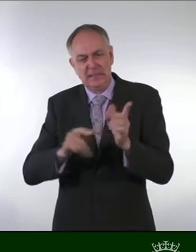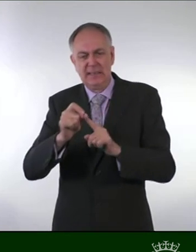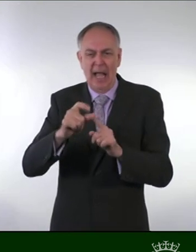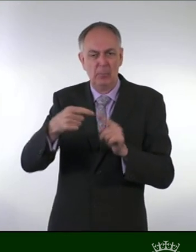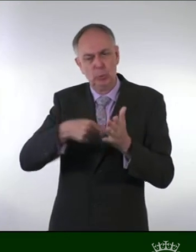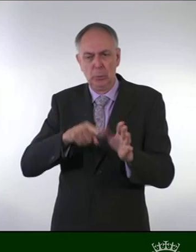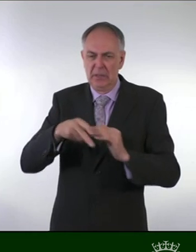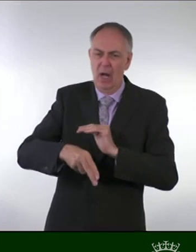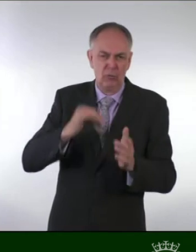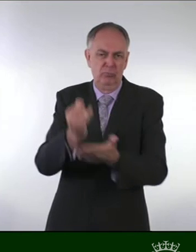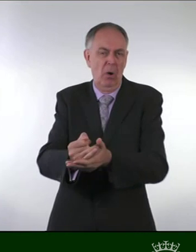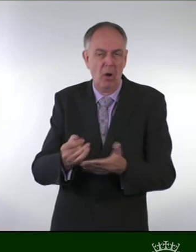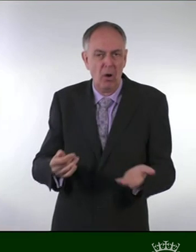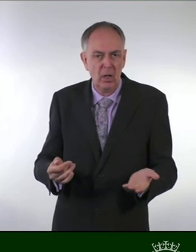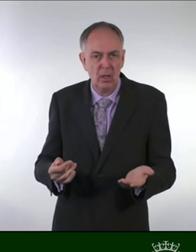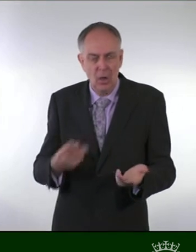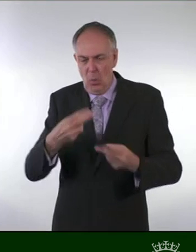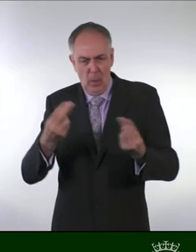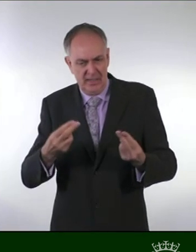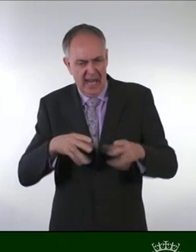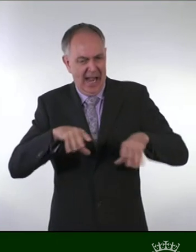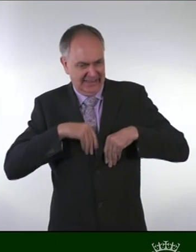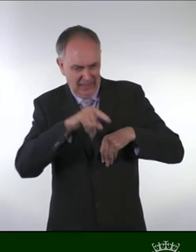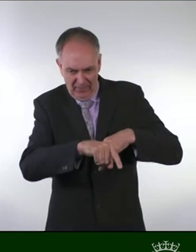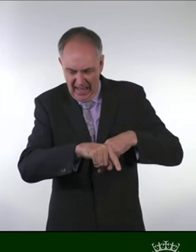One day they are saying they accept the result of the Brexit referendum.